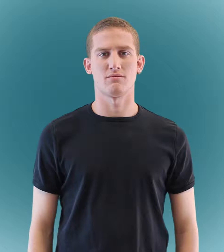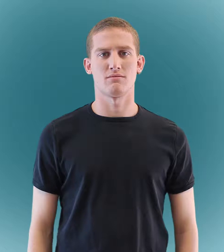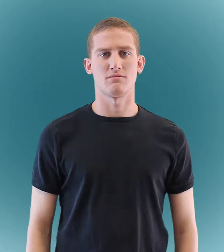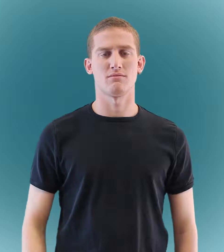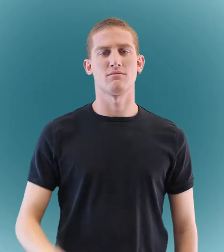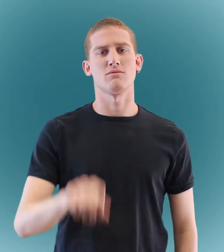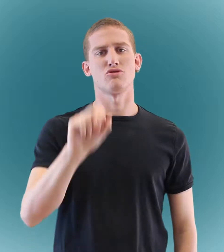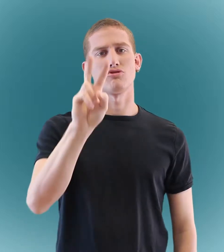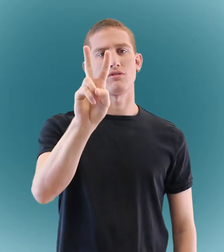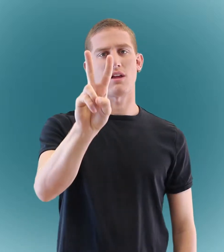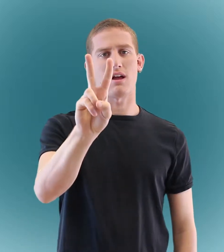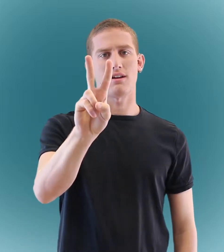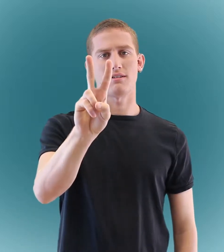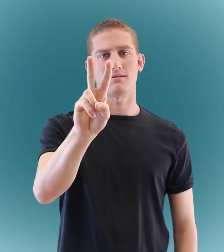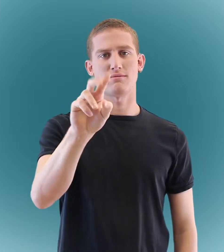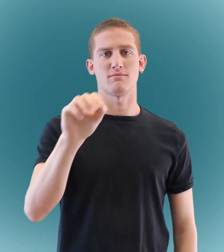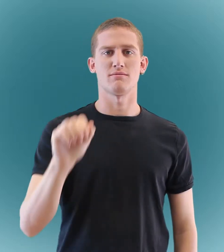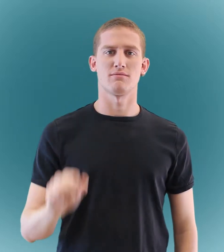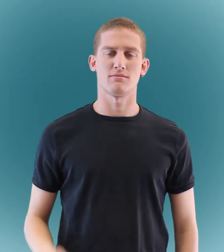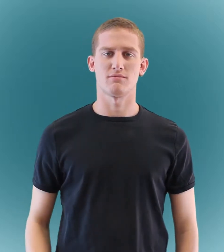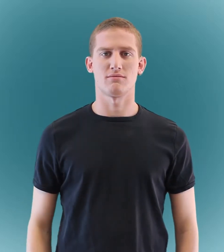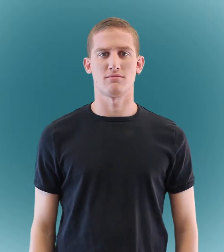שניים